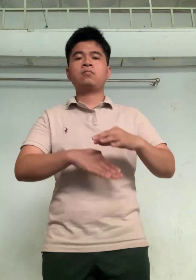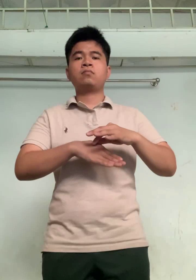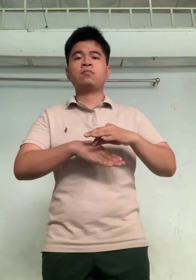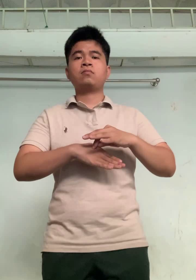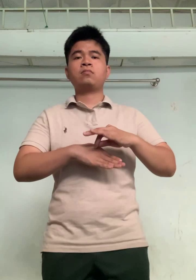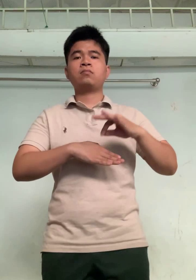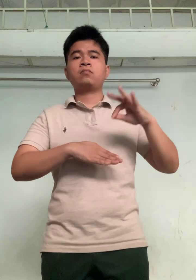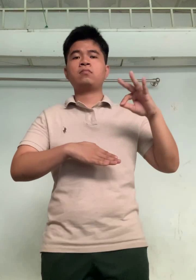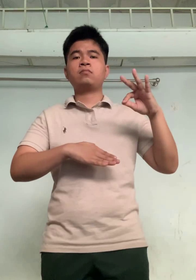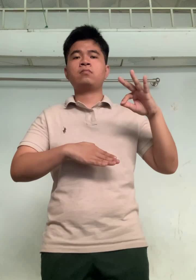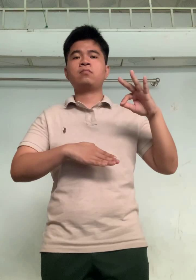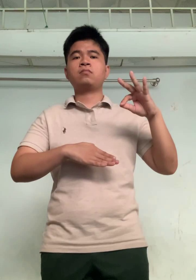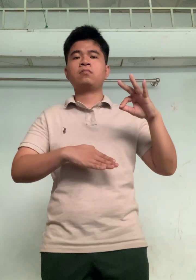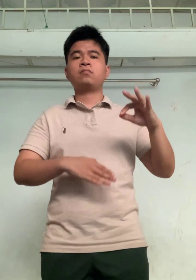tuan